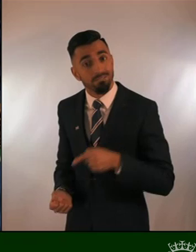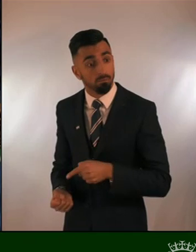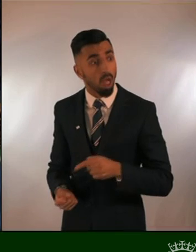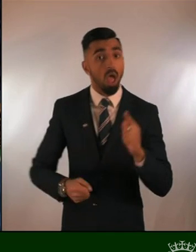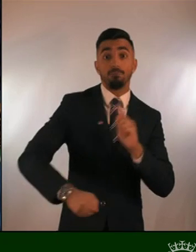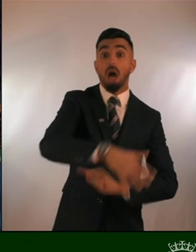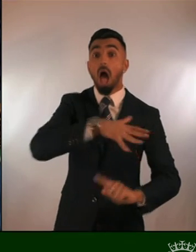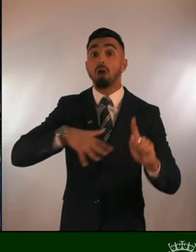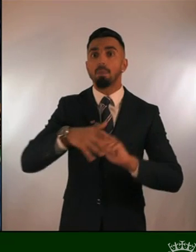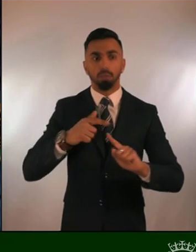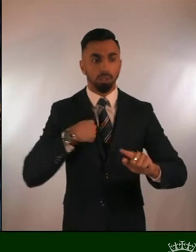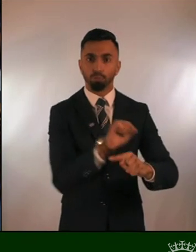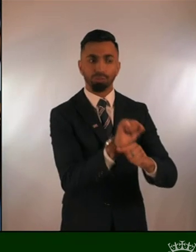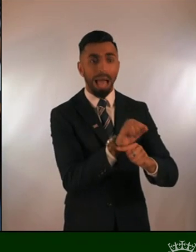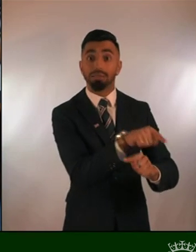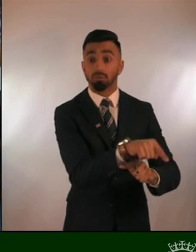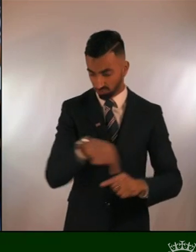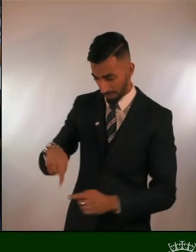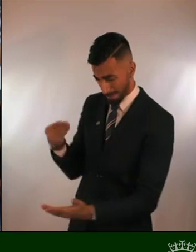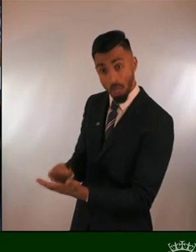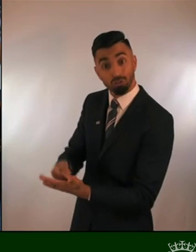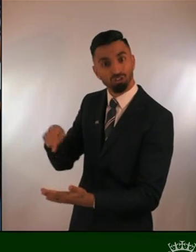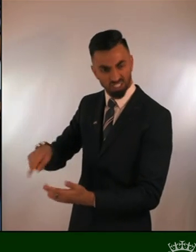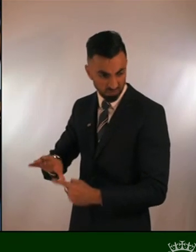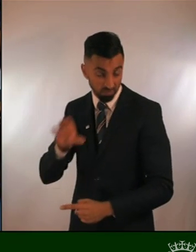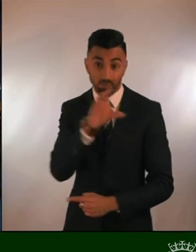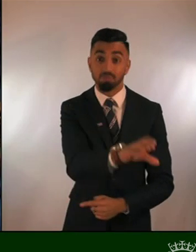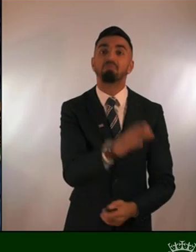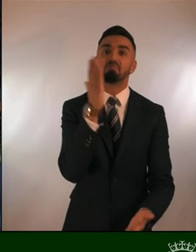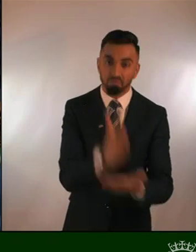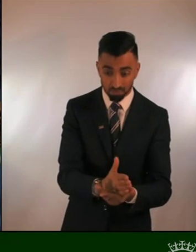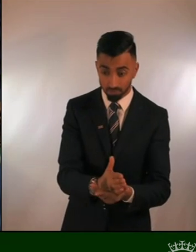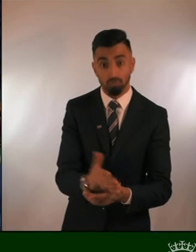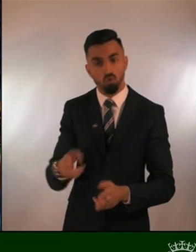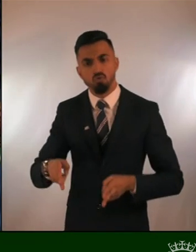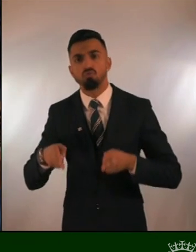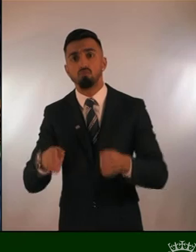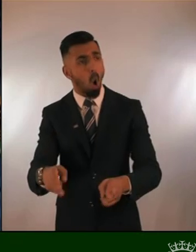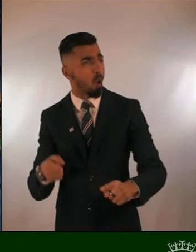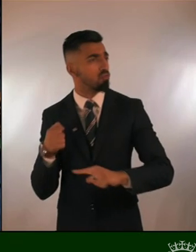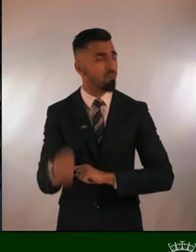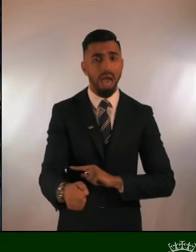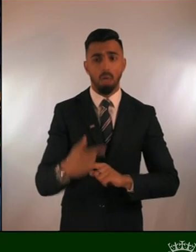This Budget gets it done. We promised to level up, with new roads, railways, broadband and homes.